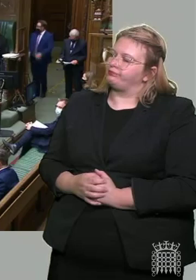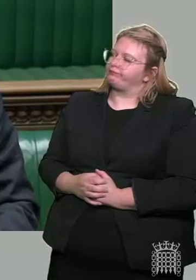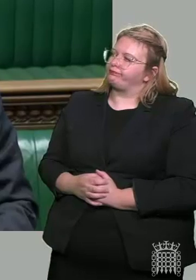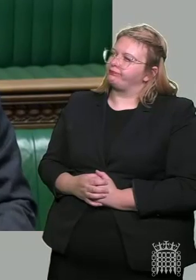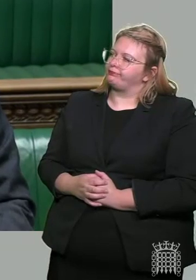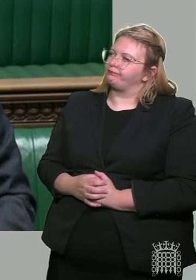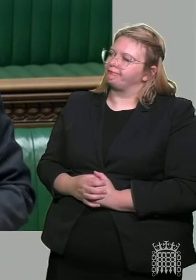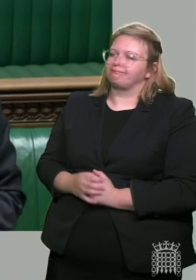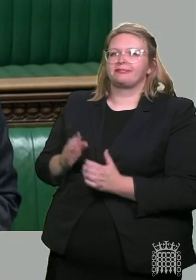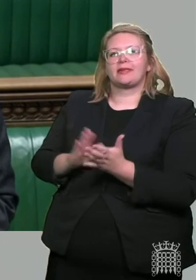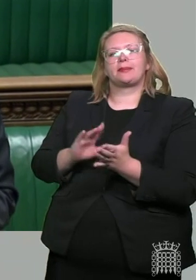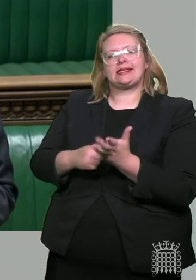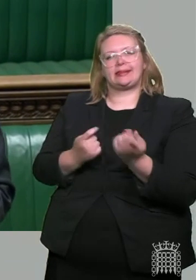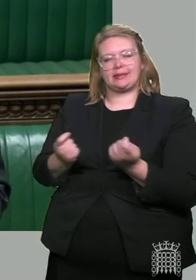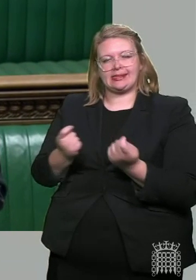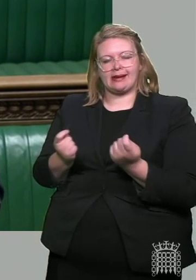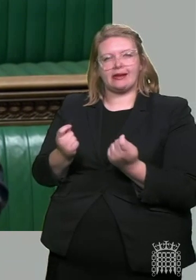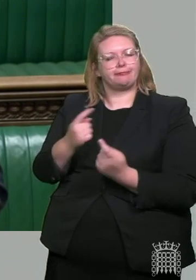I know that the thoughts of Members across the House are with the people of India.